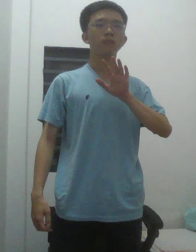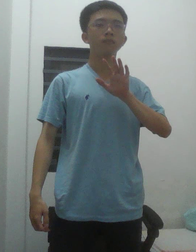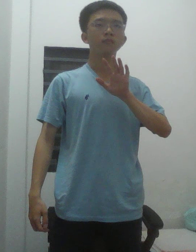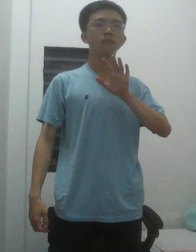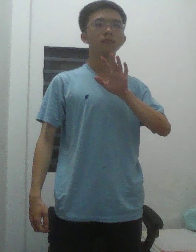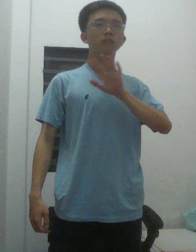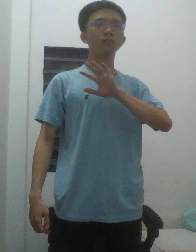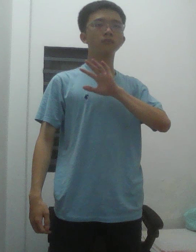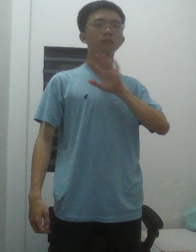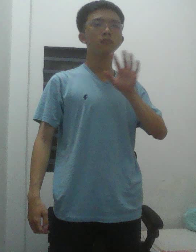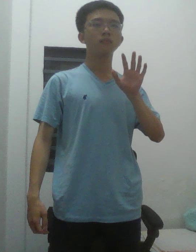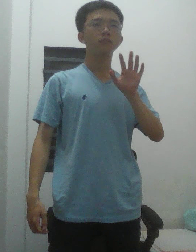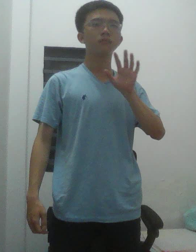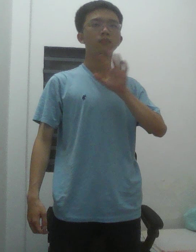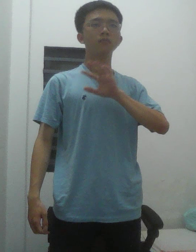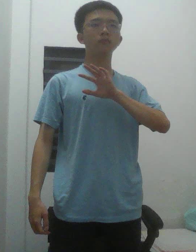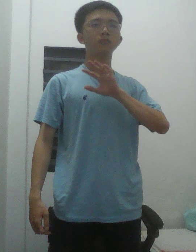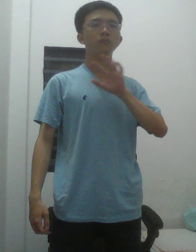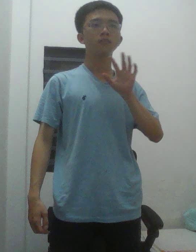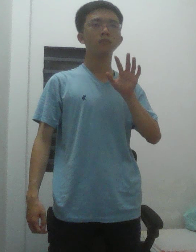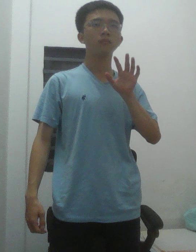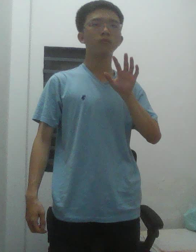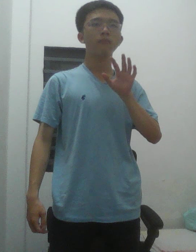khong dong y